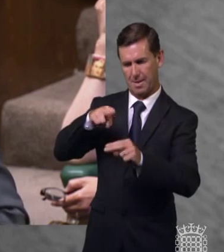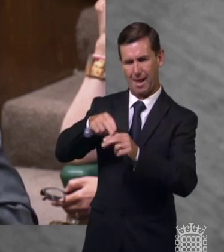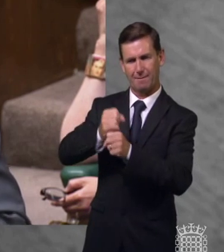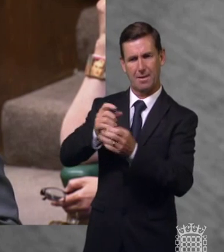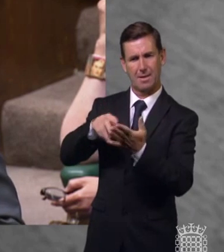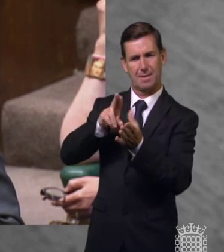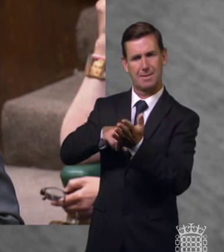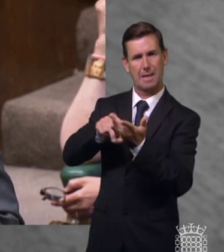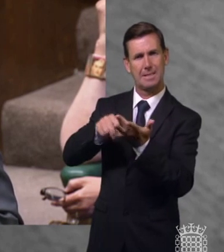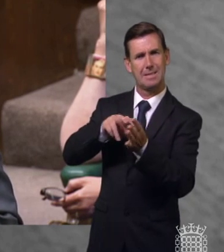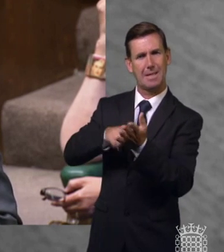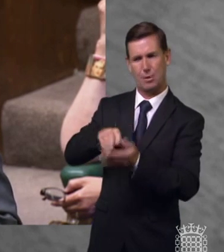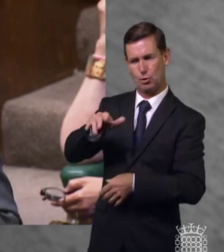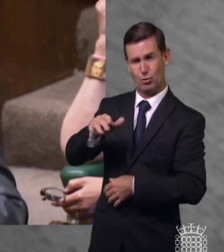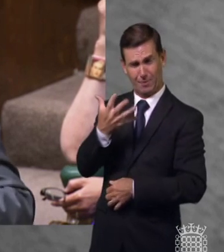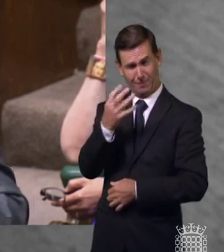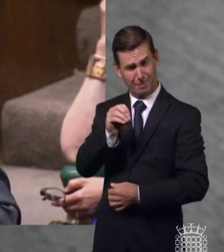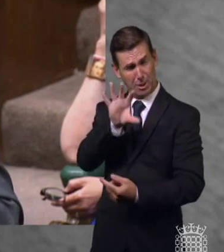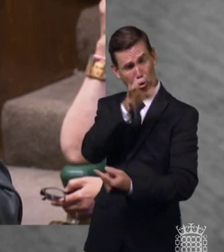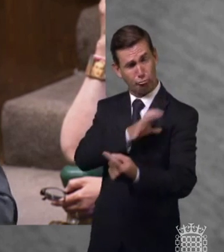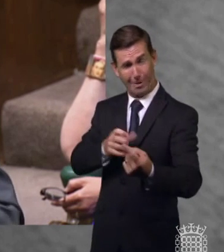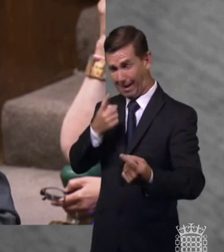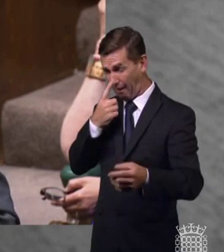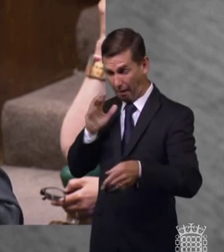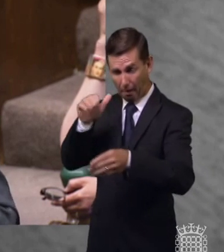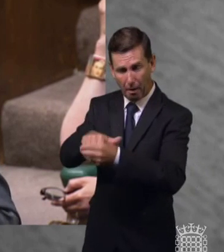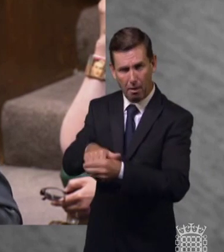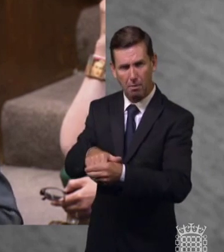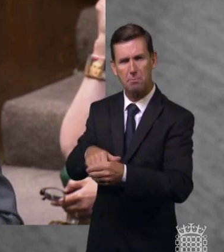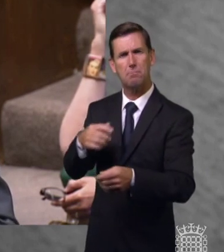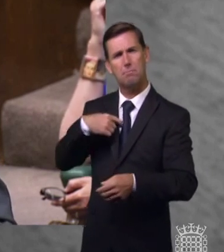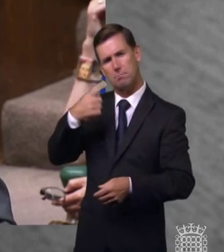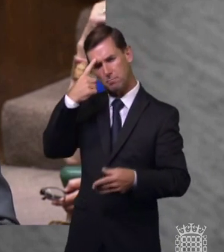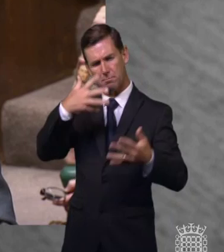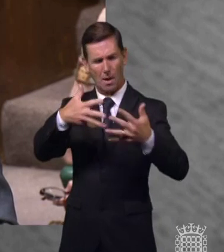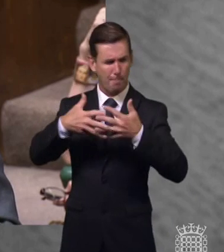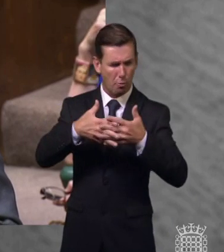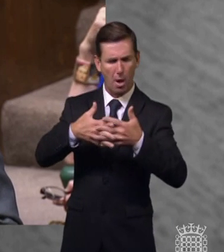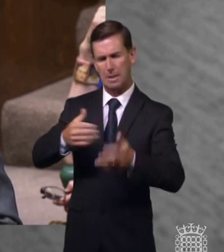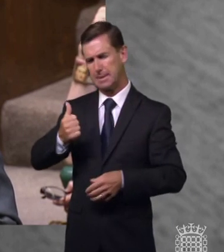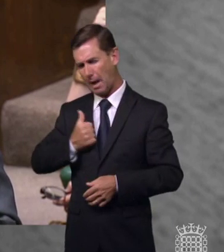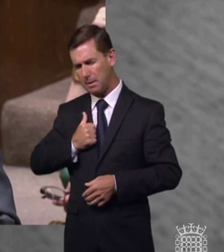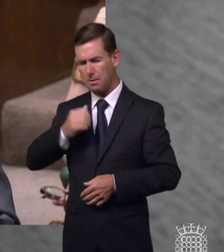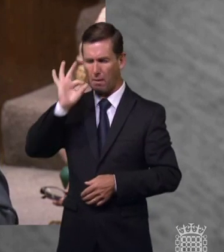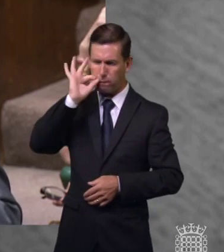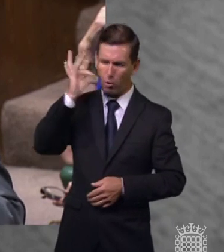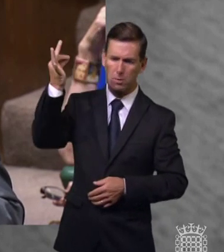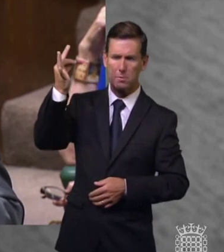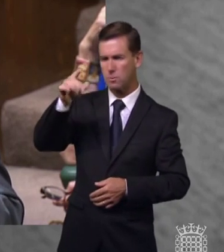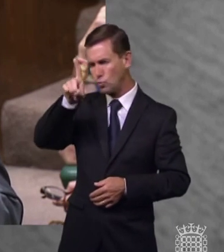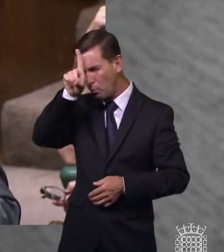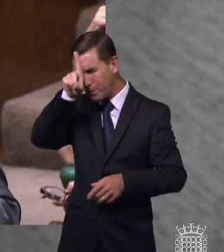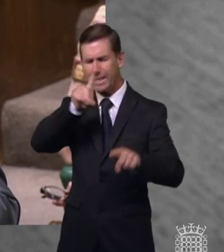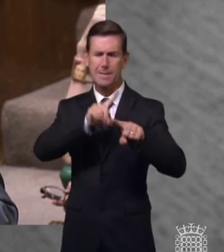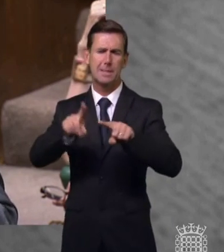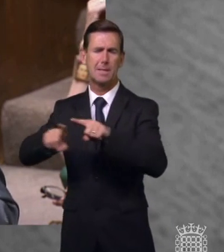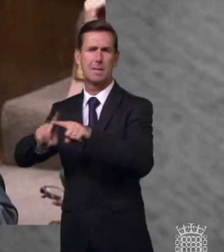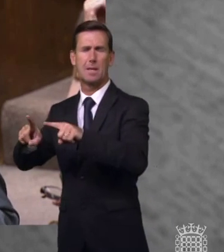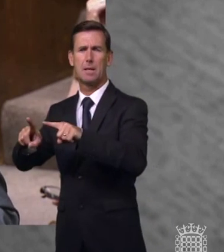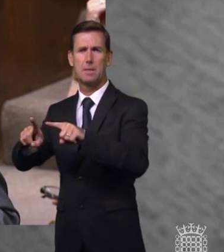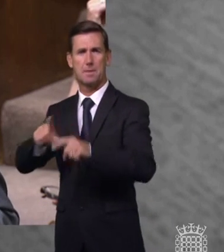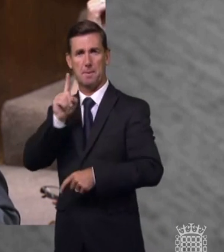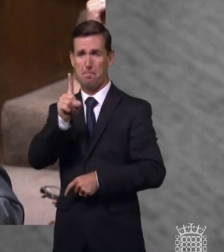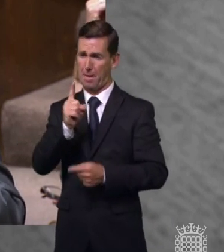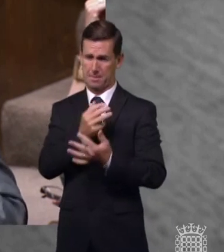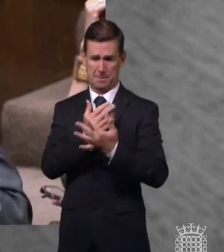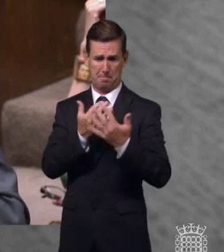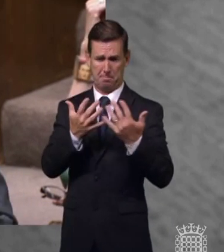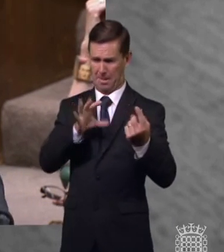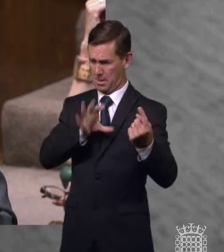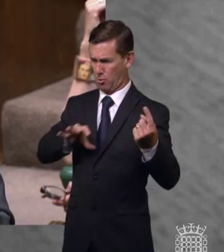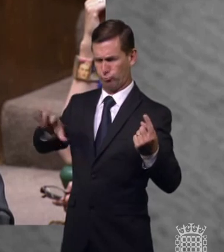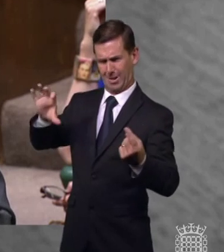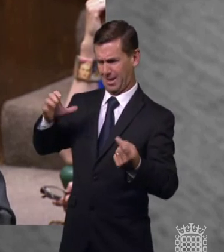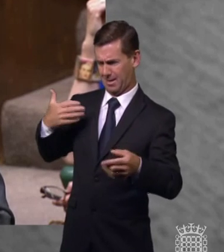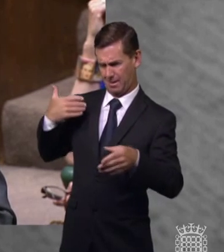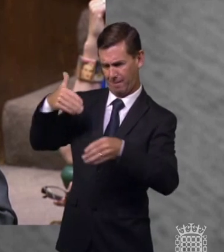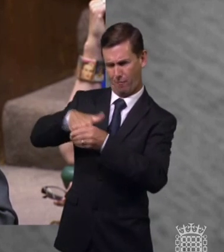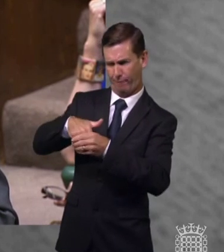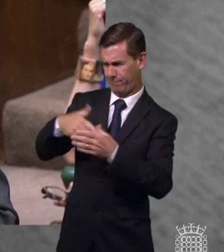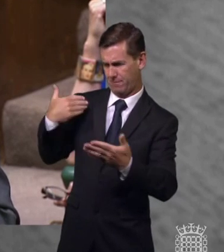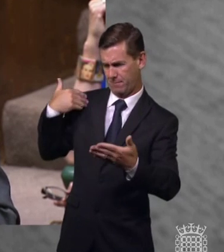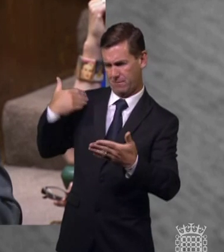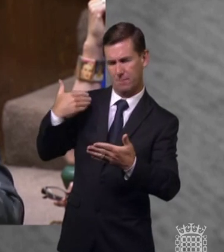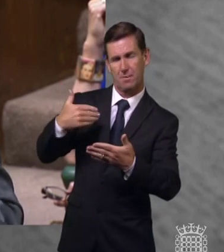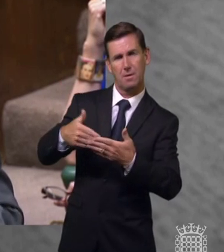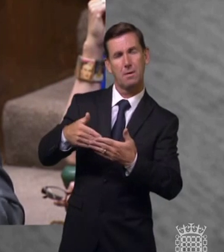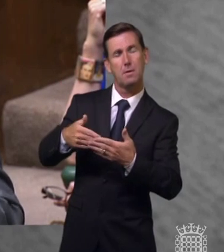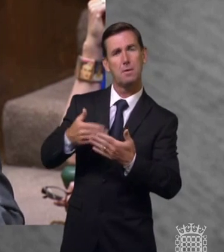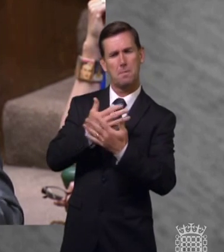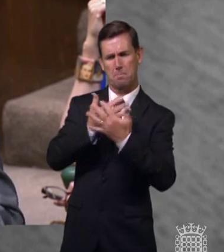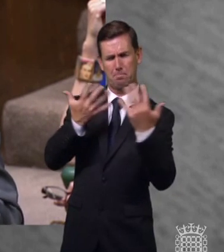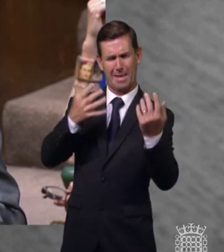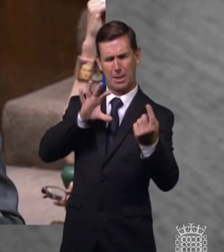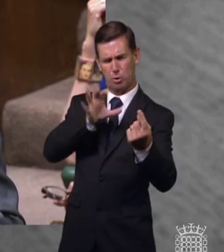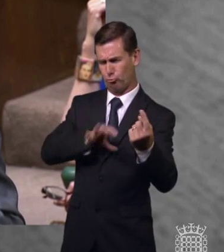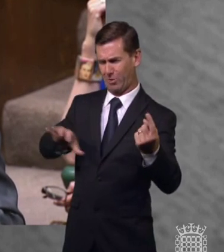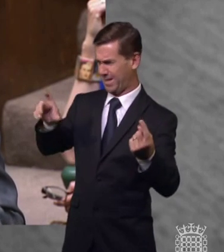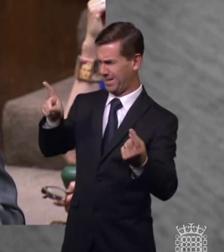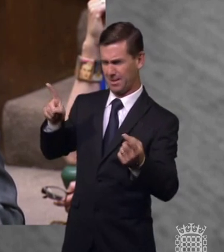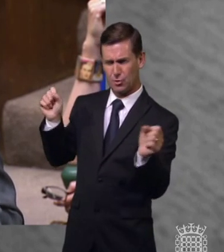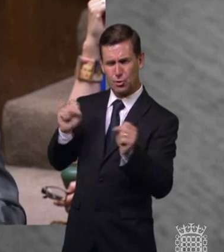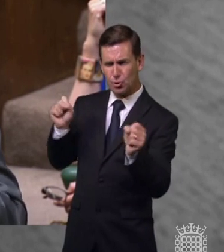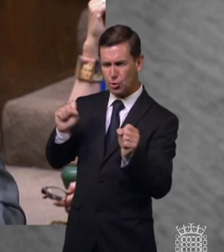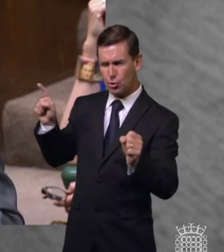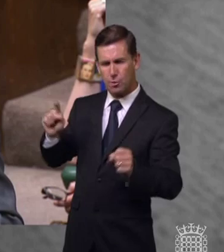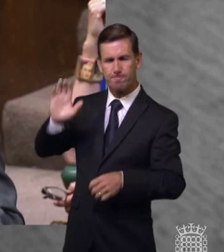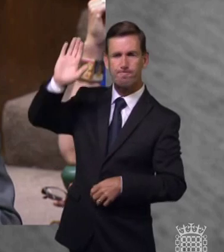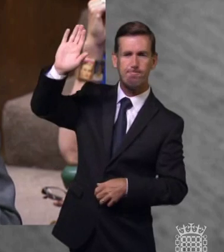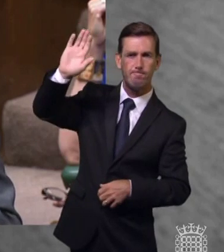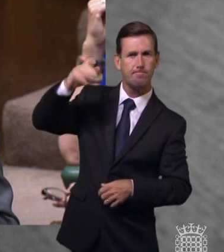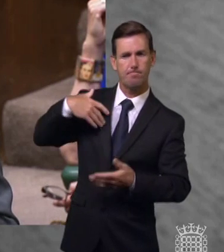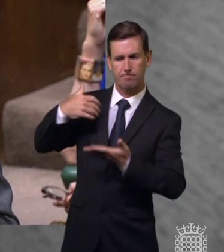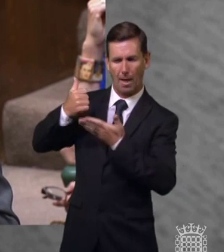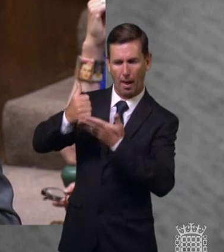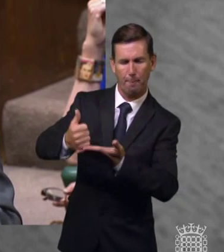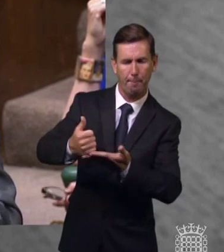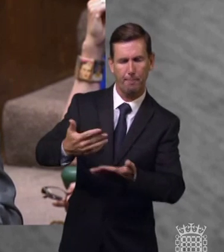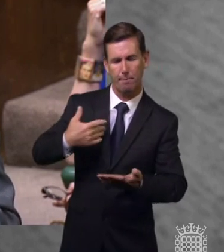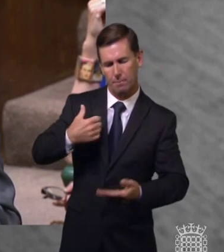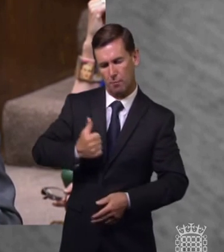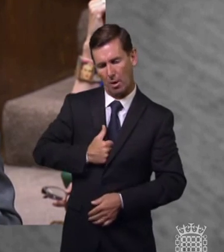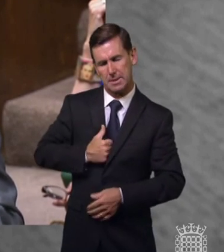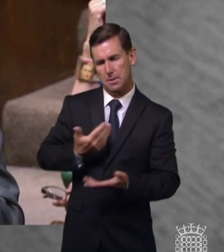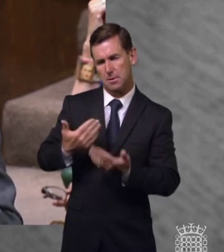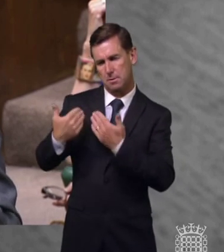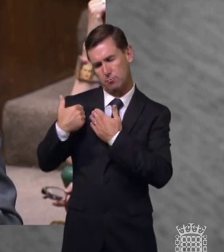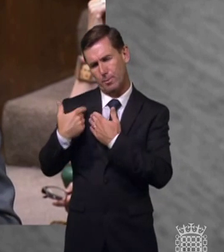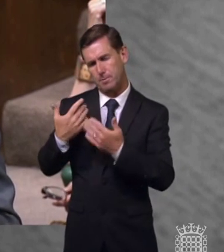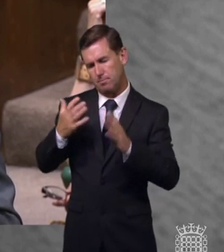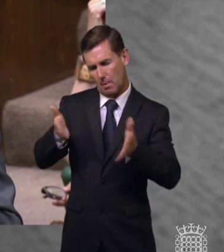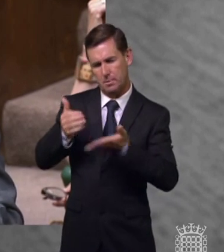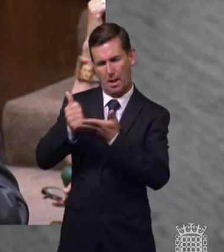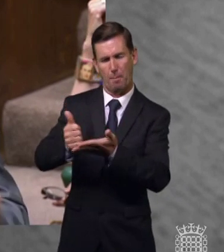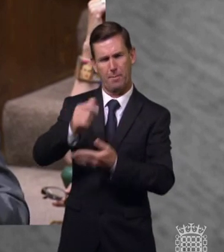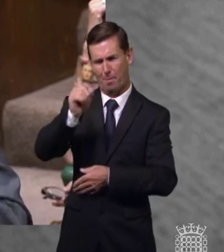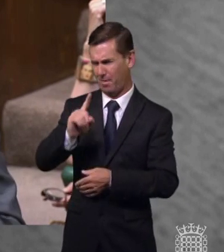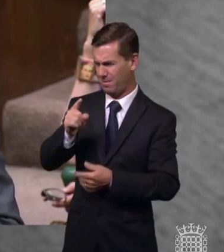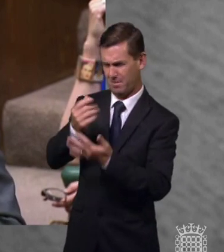I welcome the measures that have been proposed by the UK and other countries such as the US, Canada, France, Germany and so on, but there are still many countries that have been involved in Afghanistan in recent years which have still yet to step up to the plate and recognise their responsibility in helping these people at this desperate time.